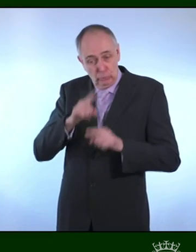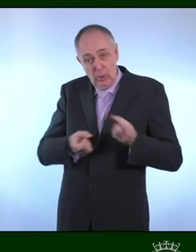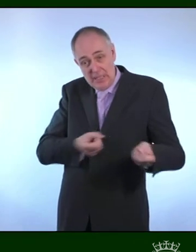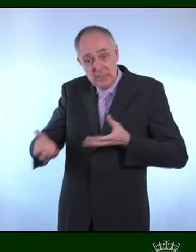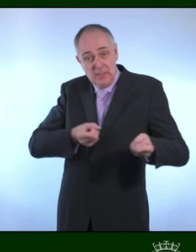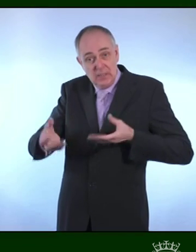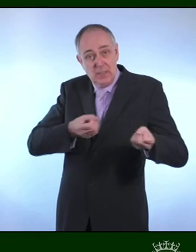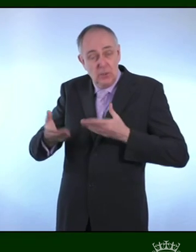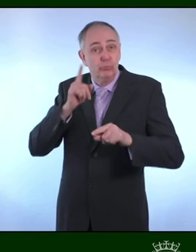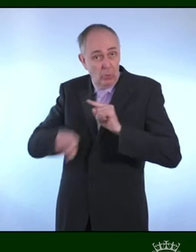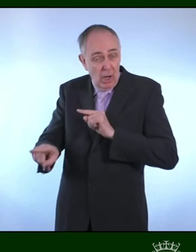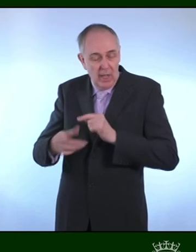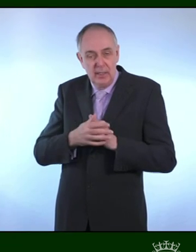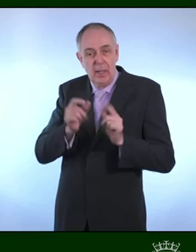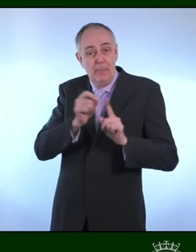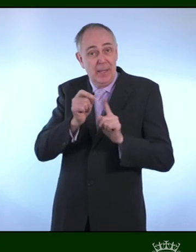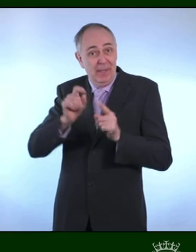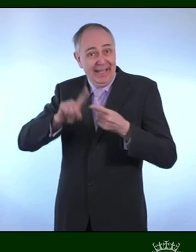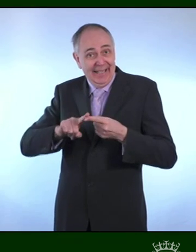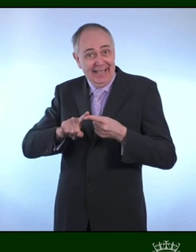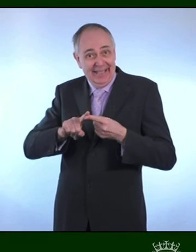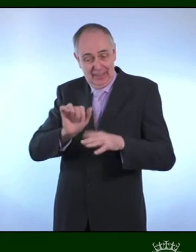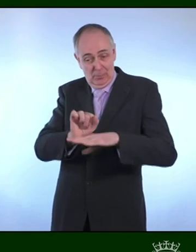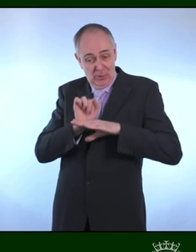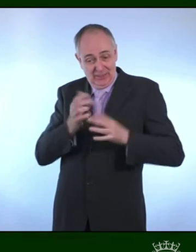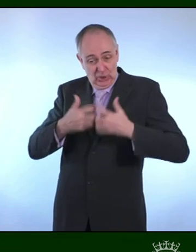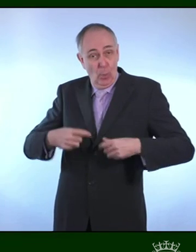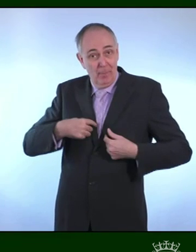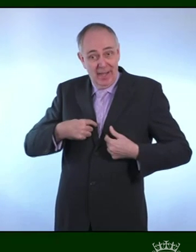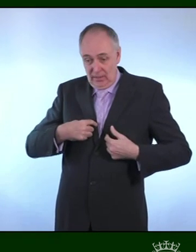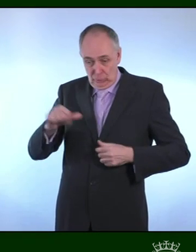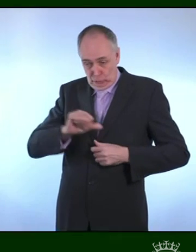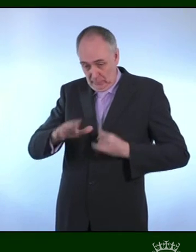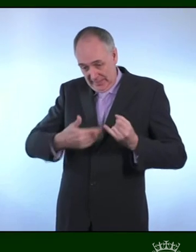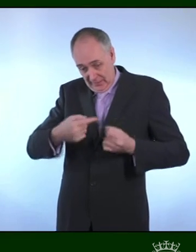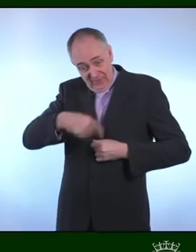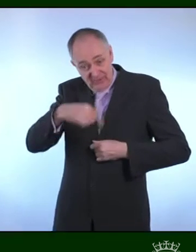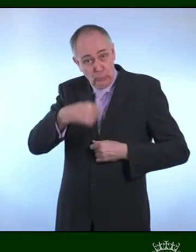On the personal protective equipment, the answer is by the end of this week.